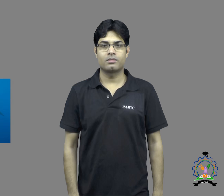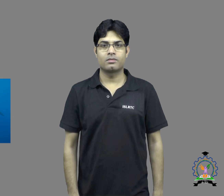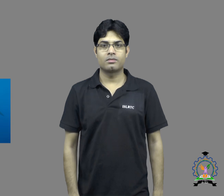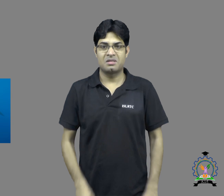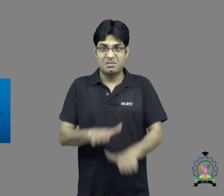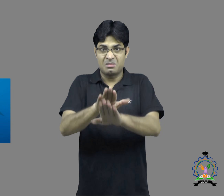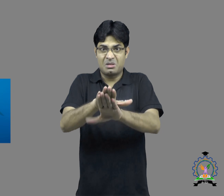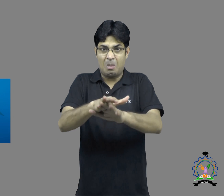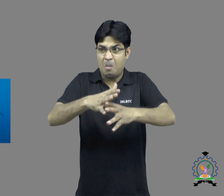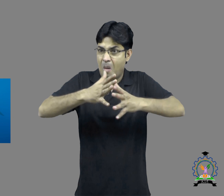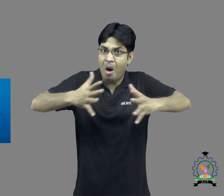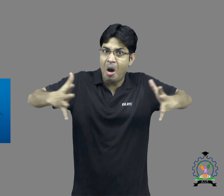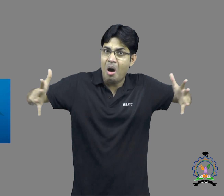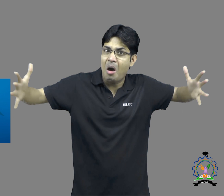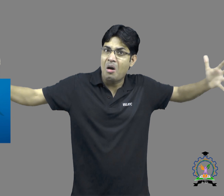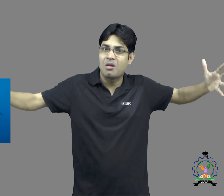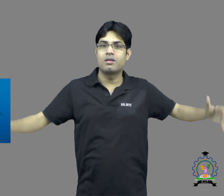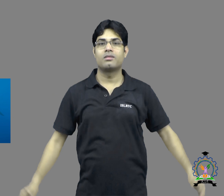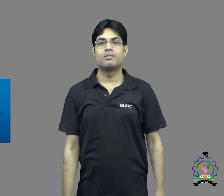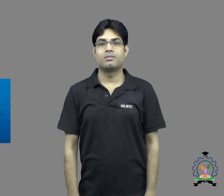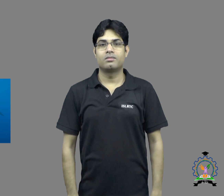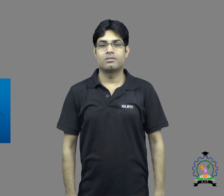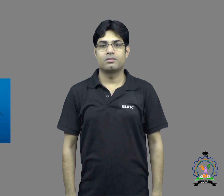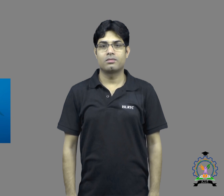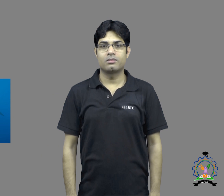Whale